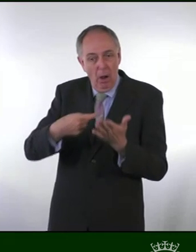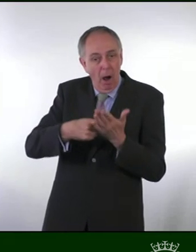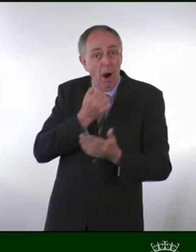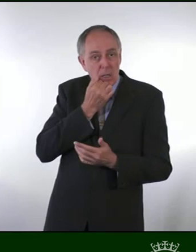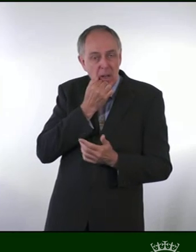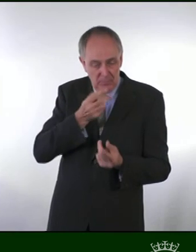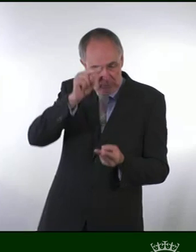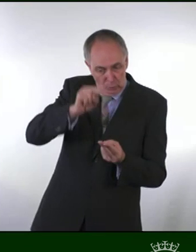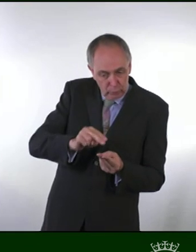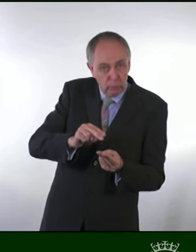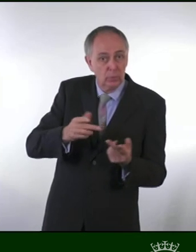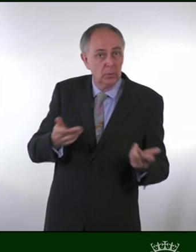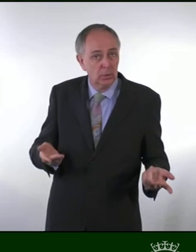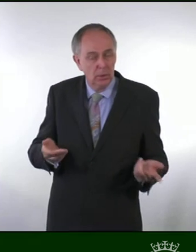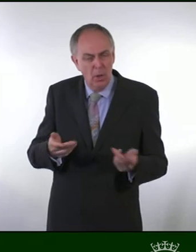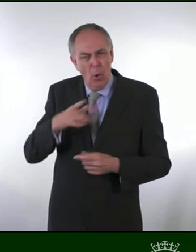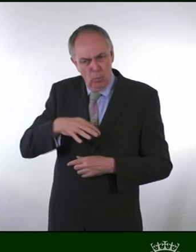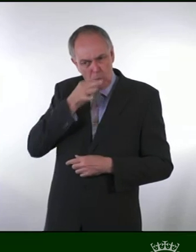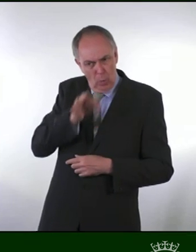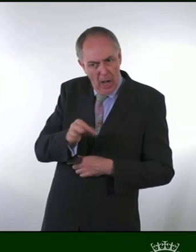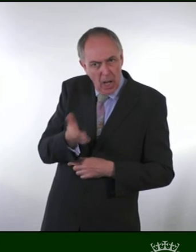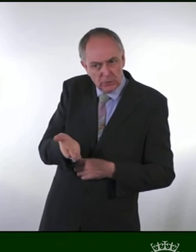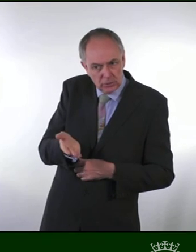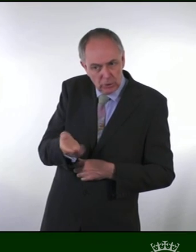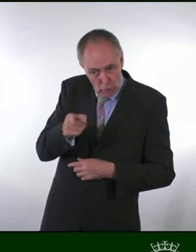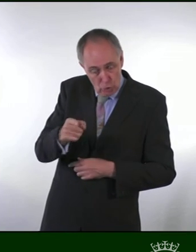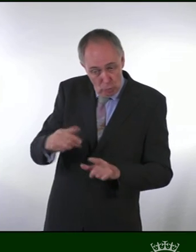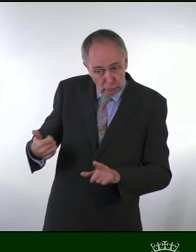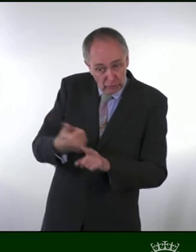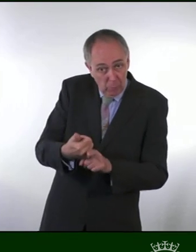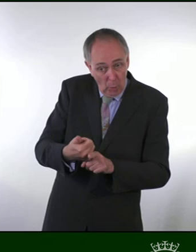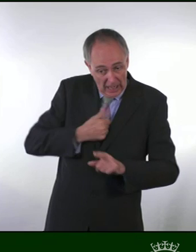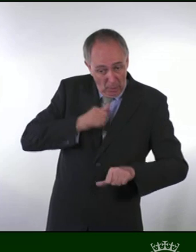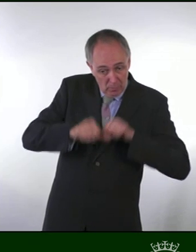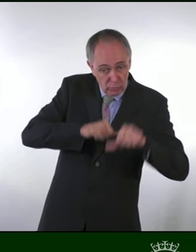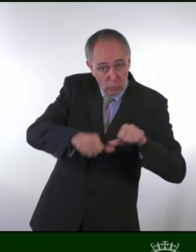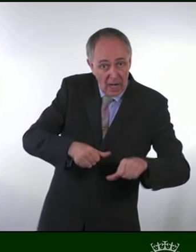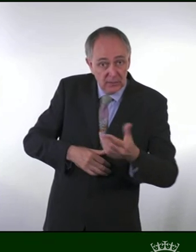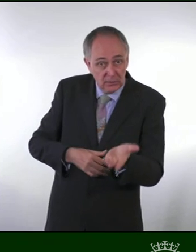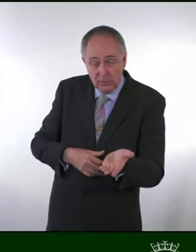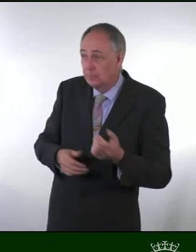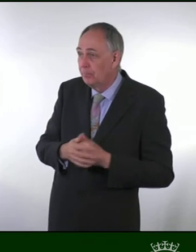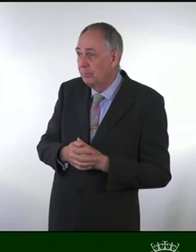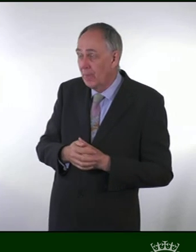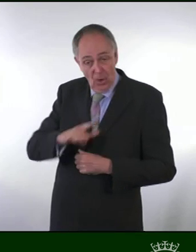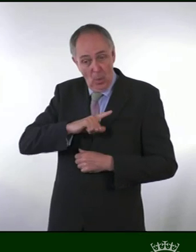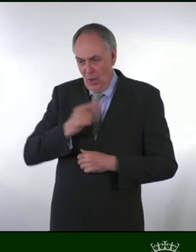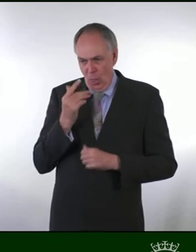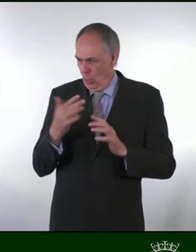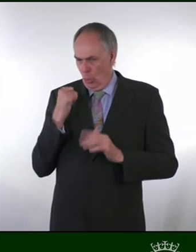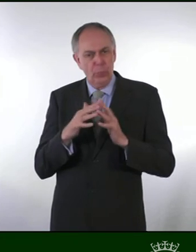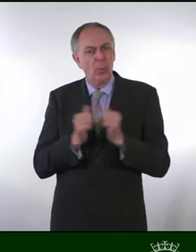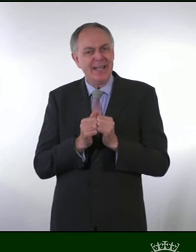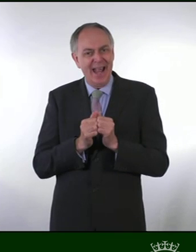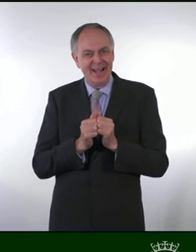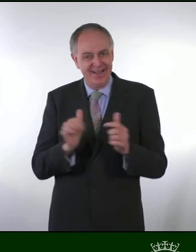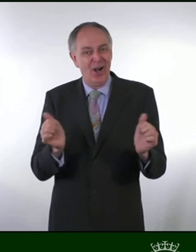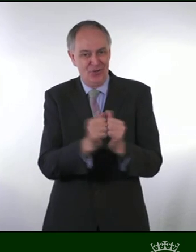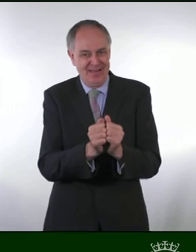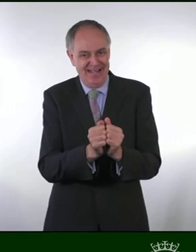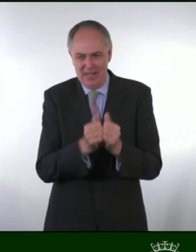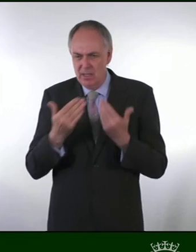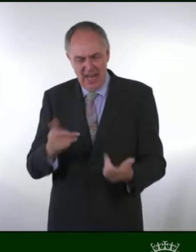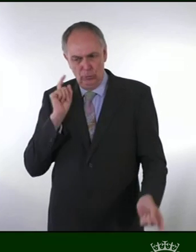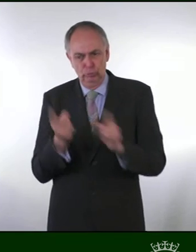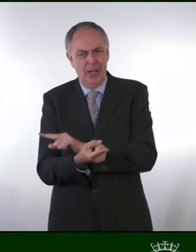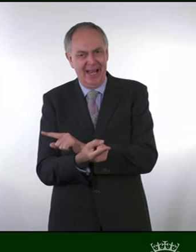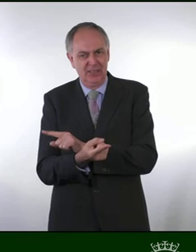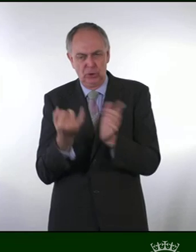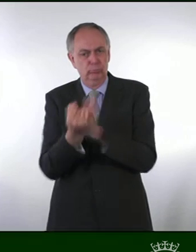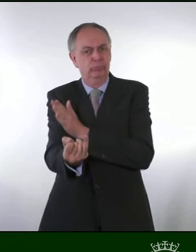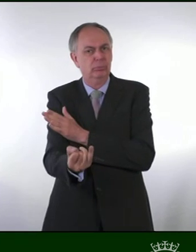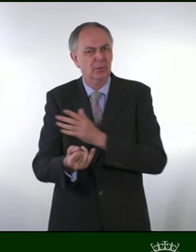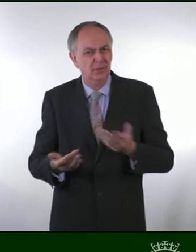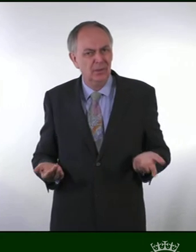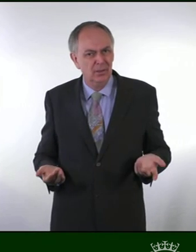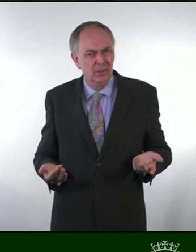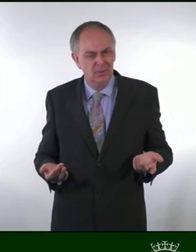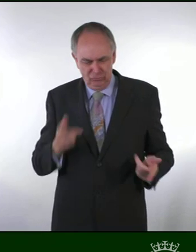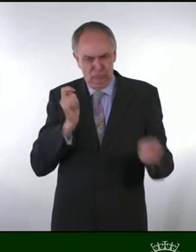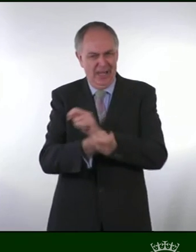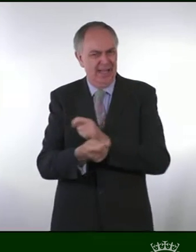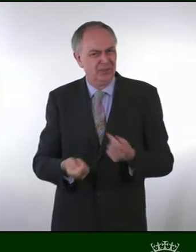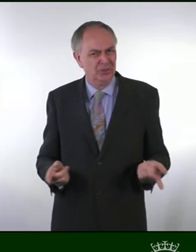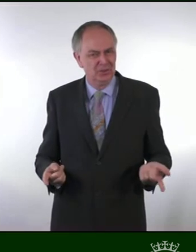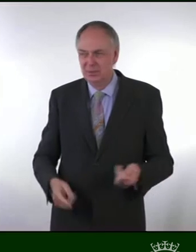The question for him is whether he actually supports the progress that we are making because at the weekend he was backing it, but now he is doing a U-turn and seems to be against the steps that this country is taking.